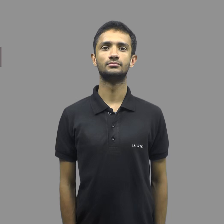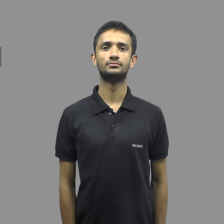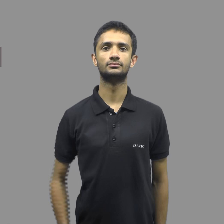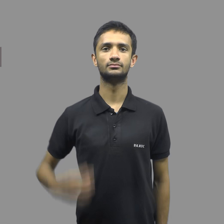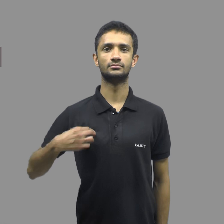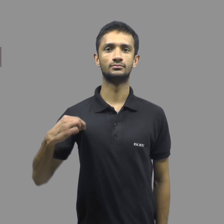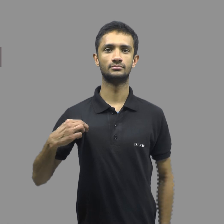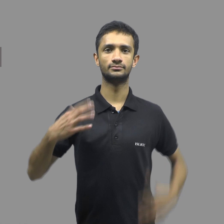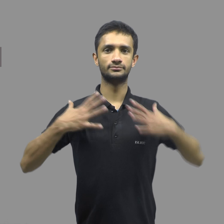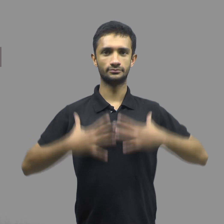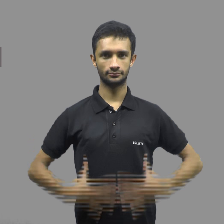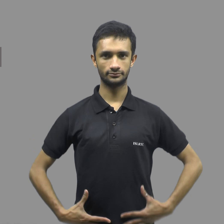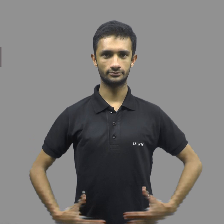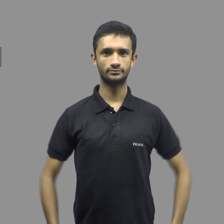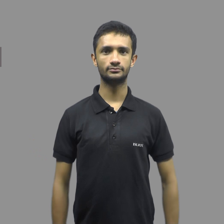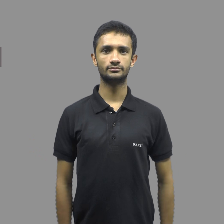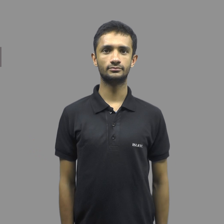Dress